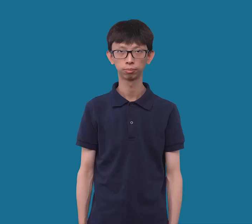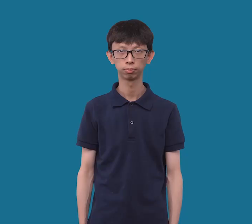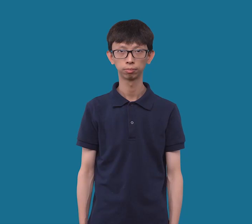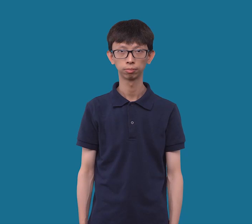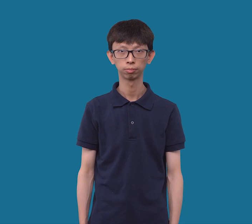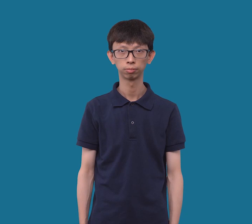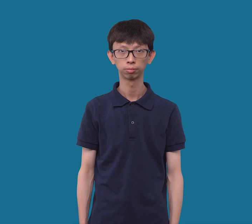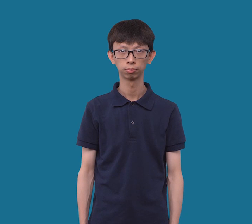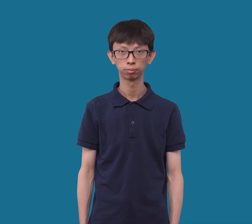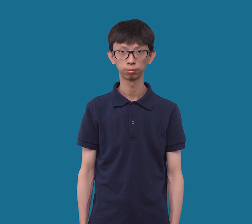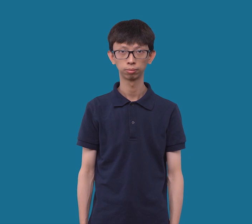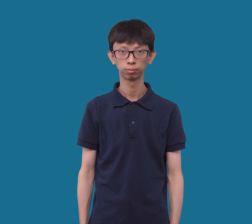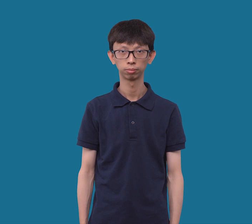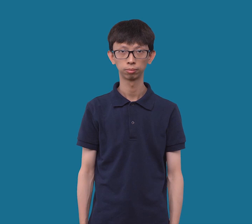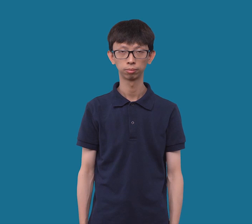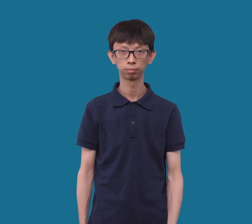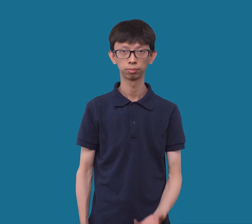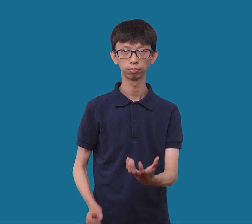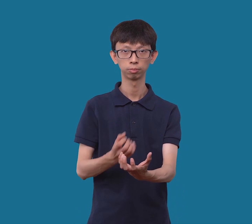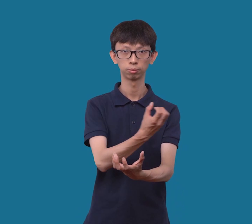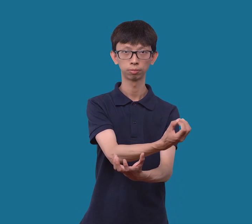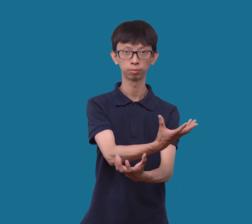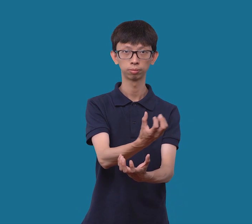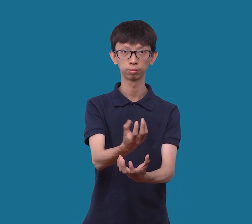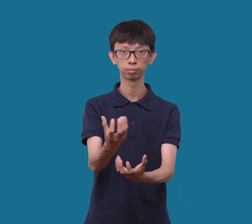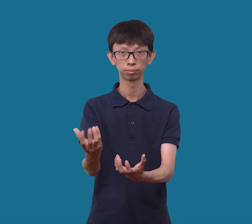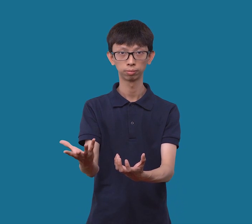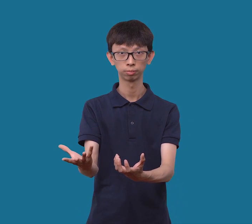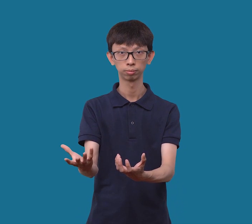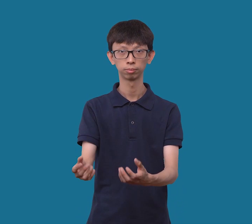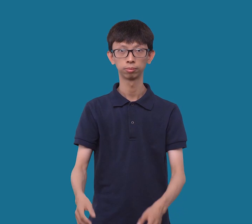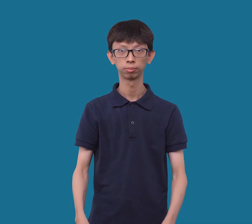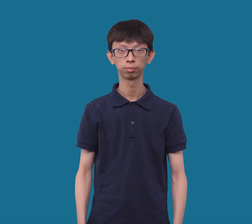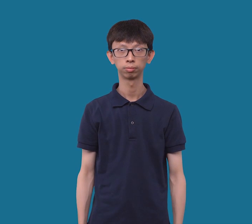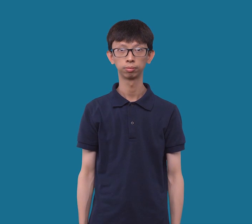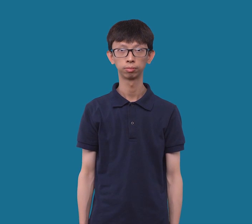bồn hoa